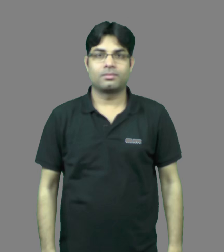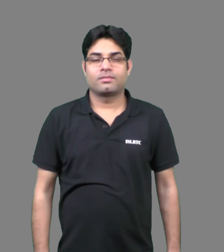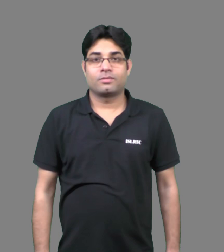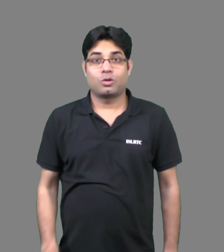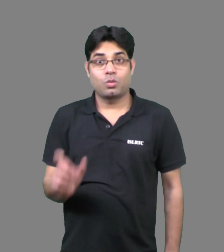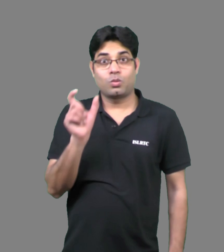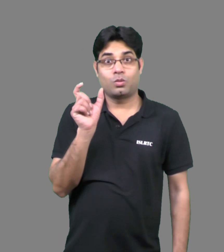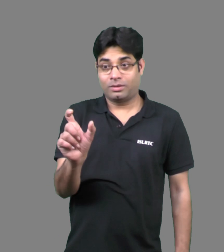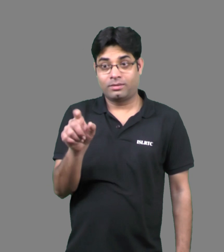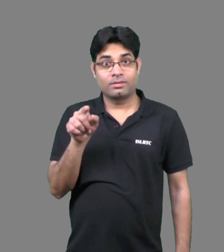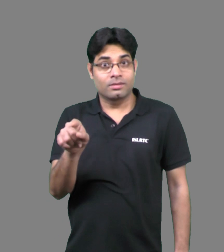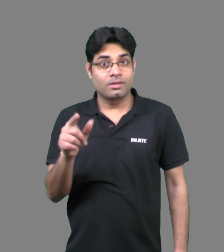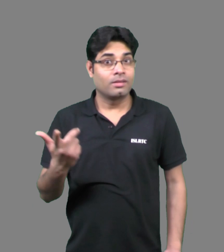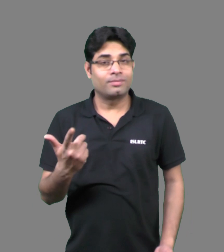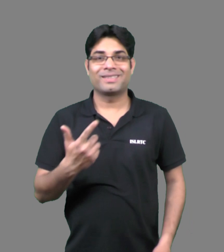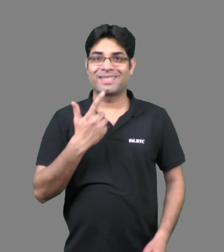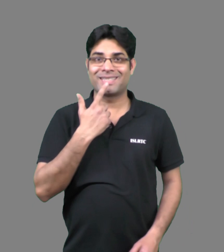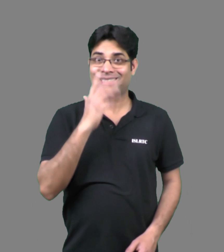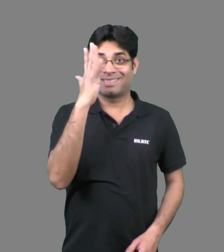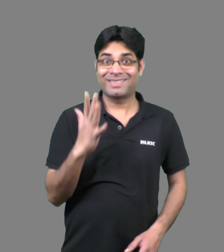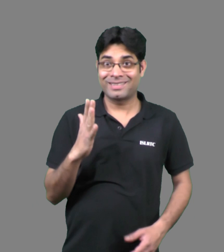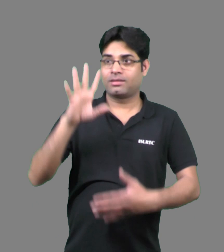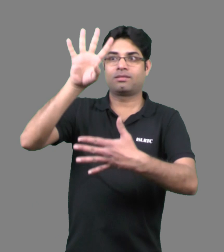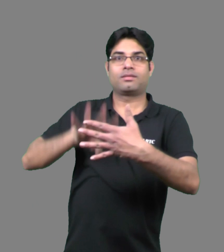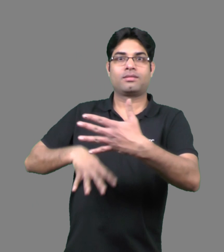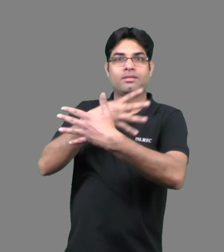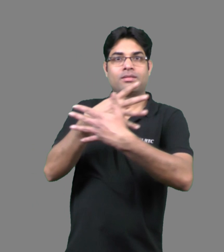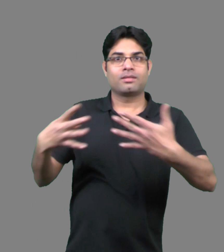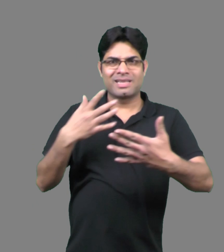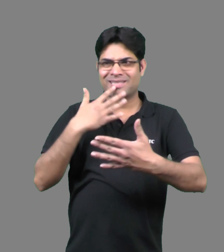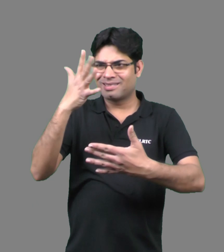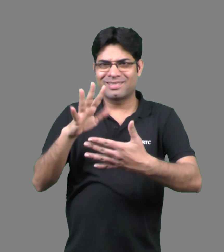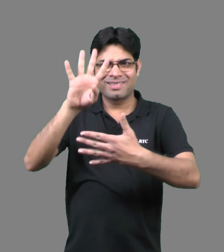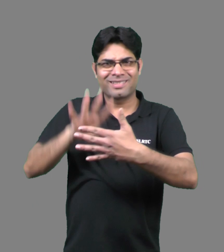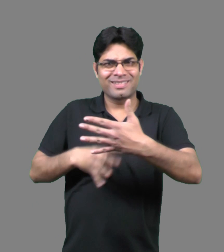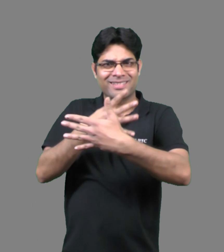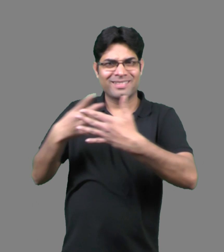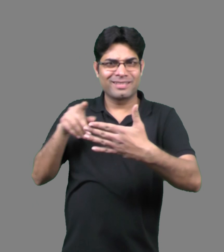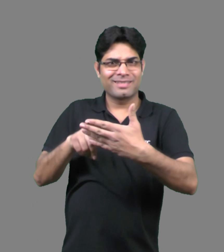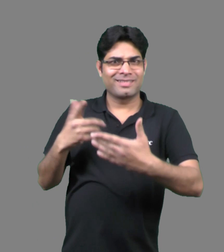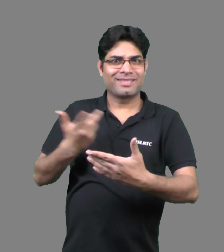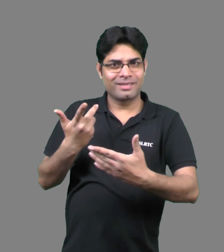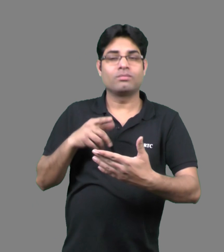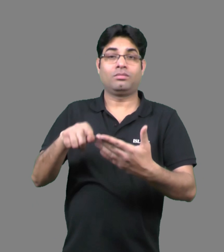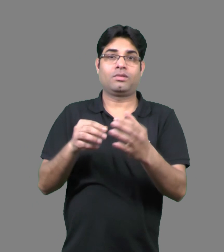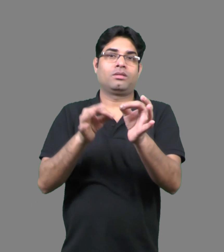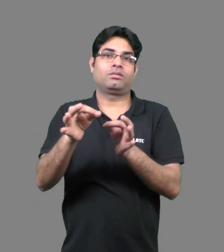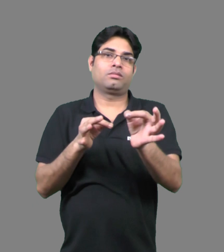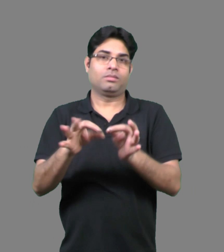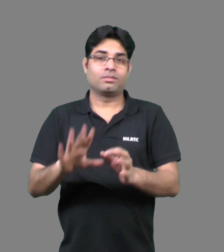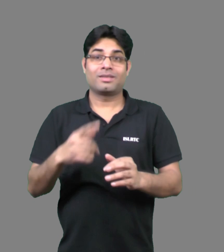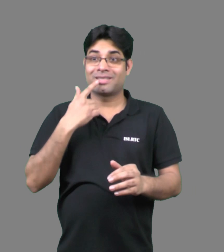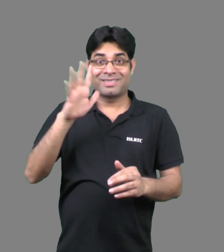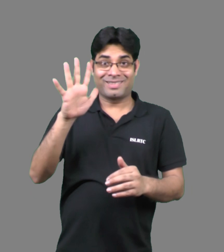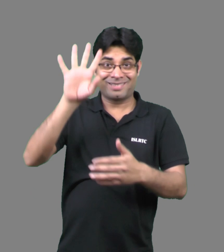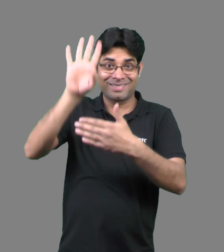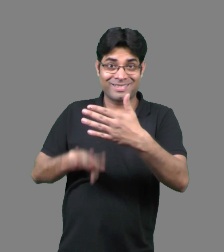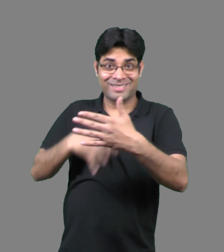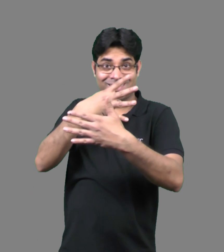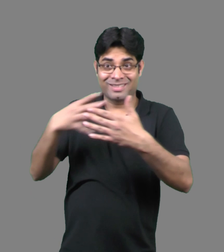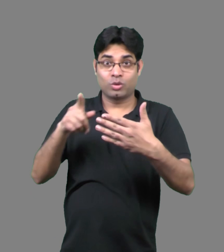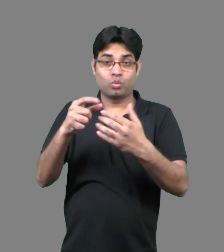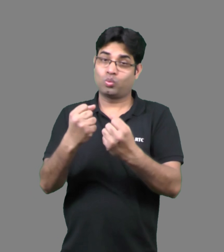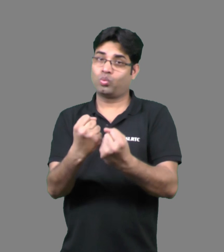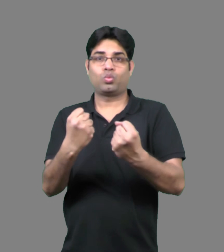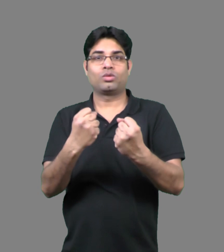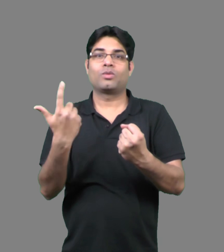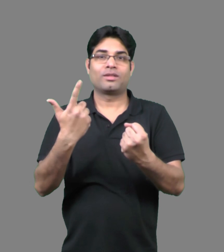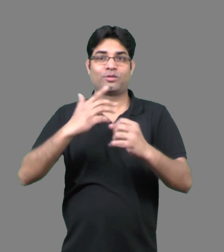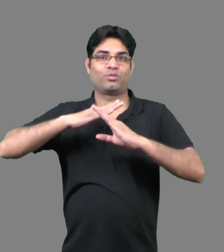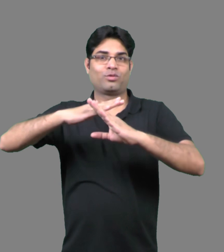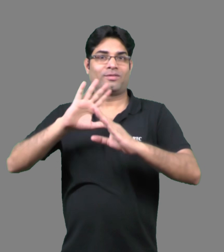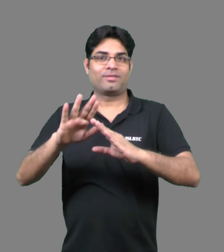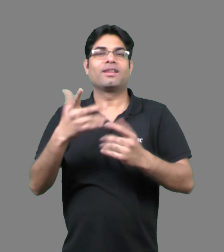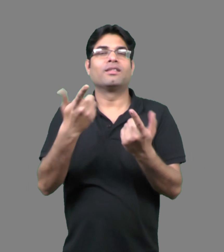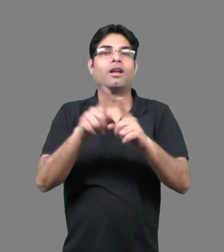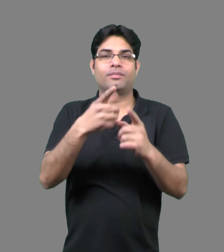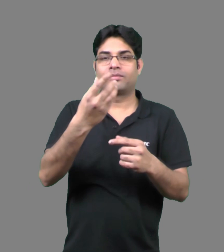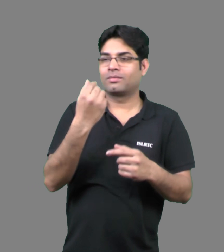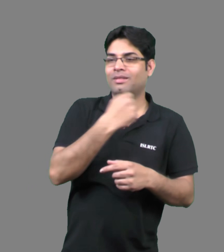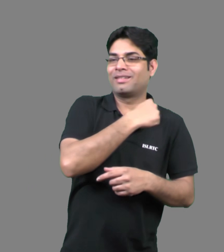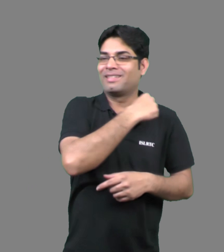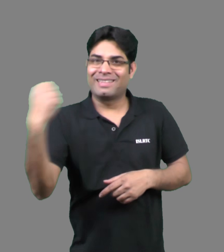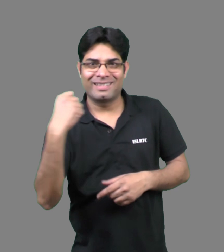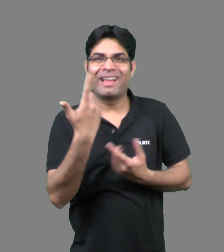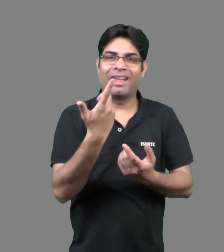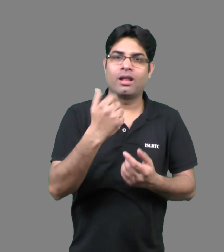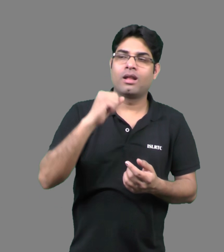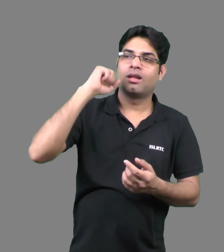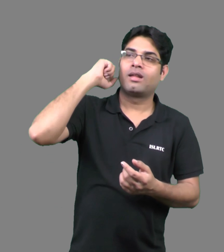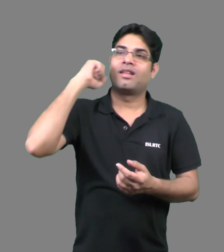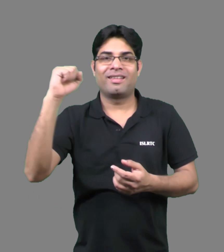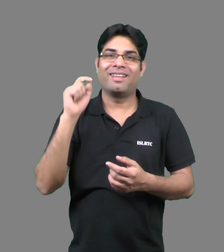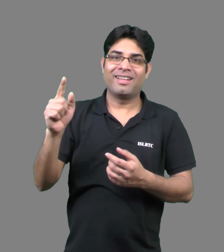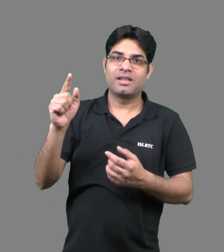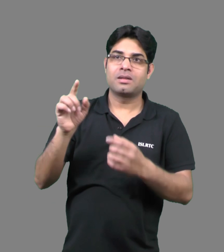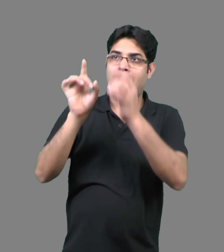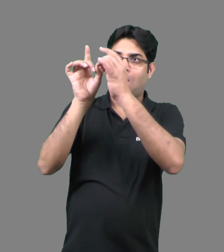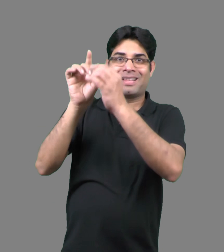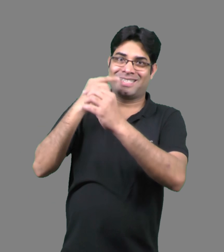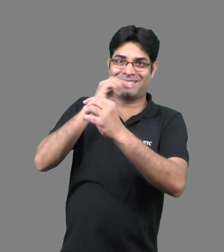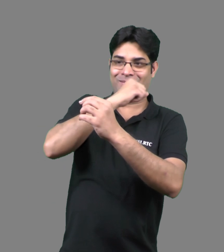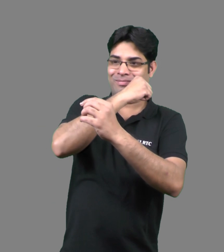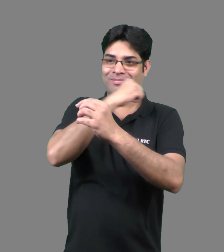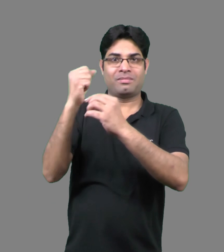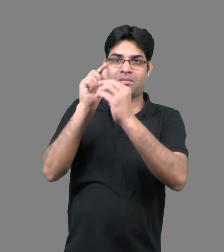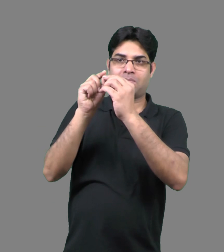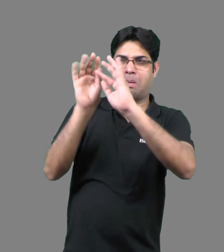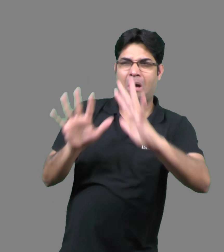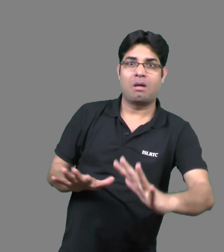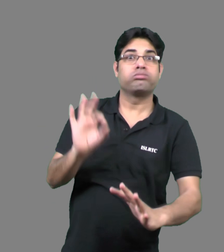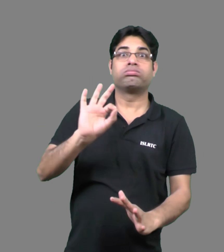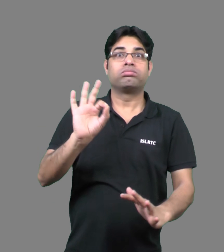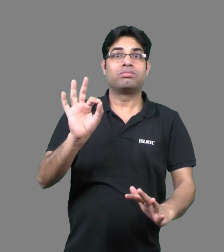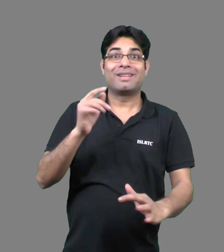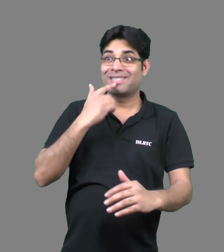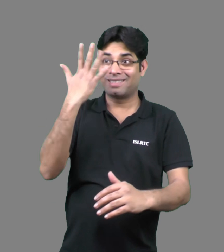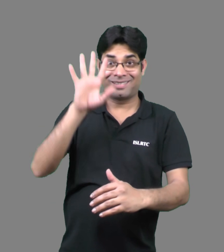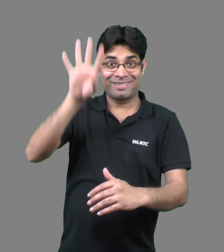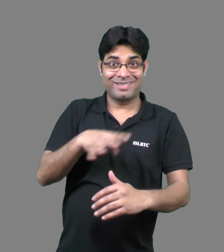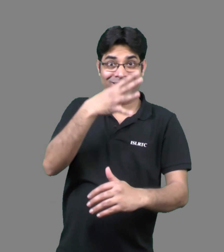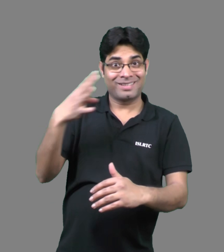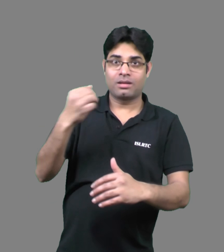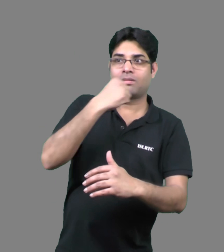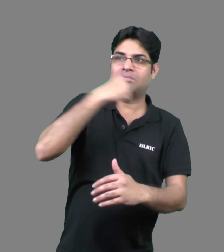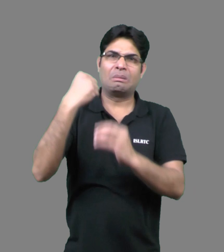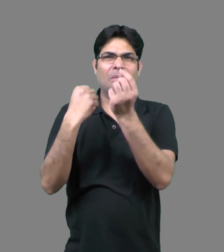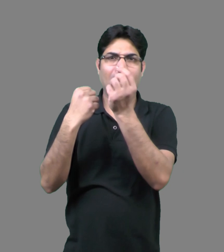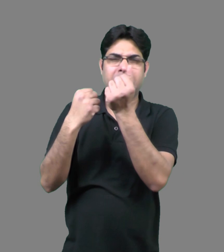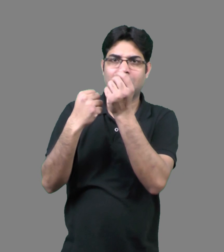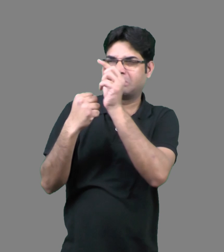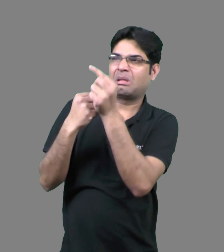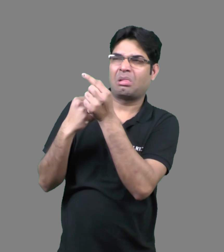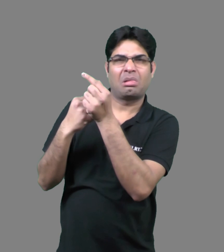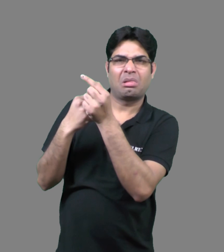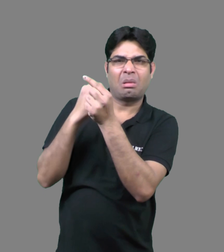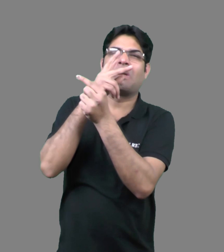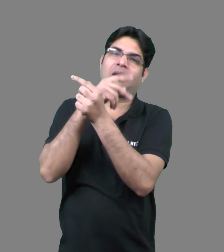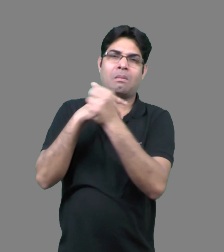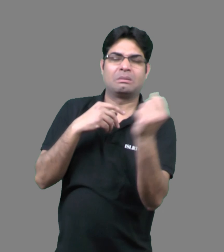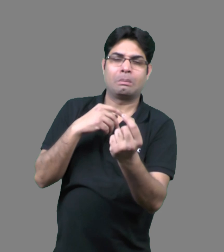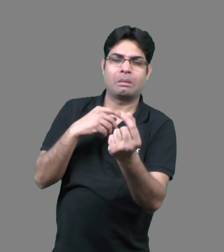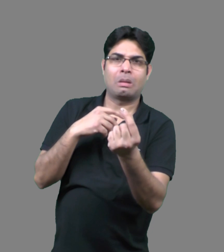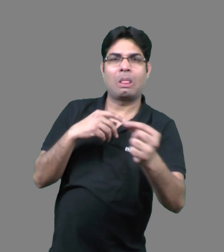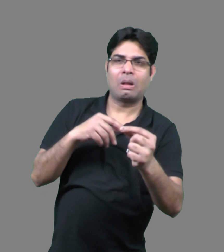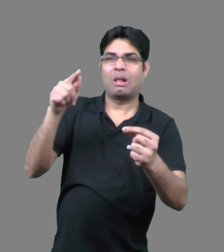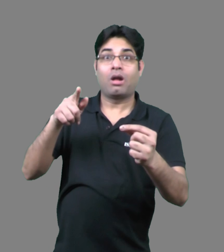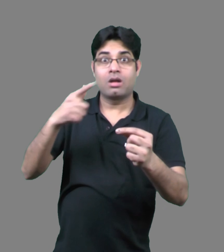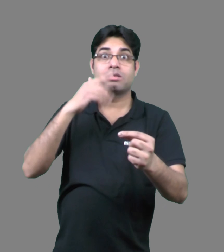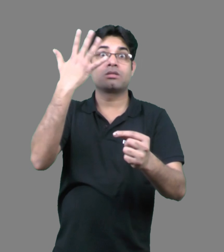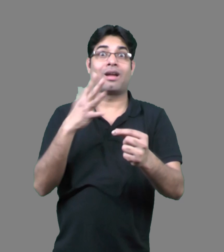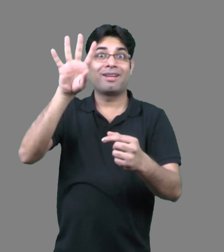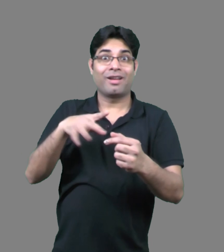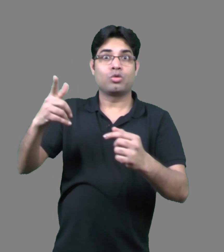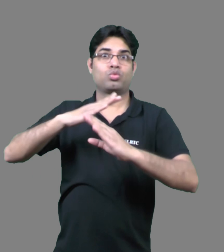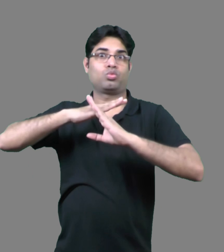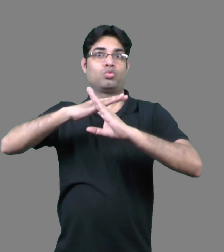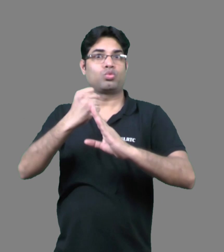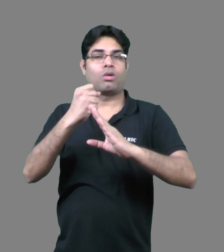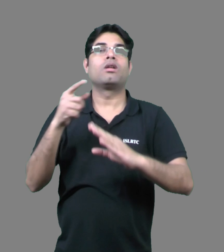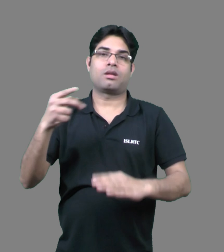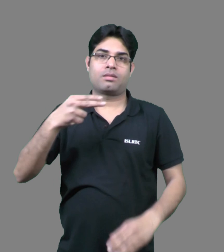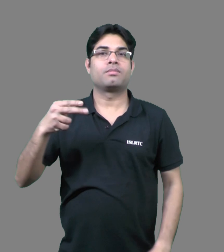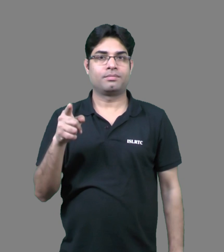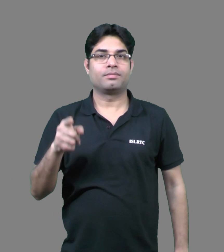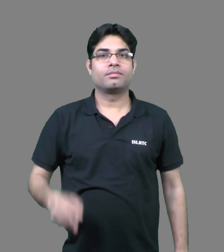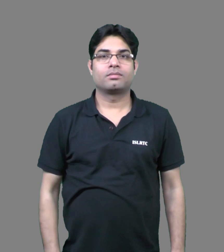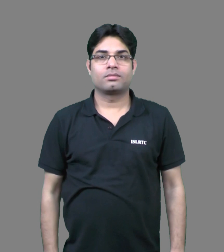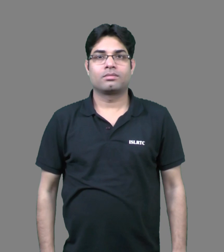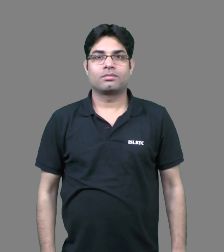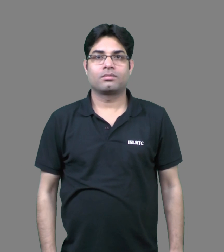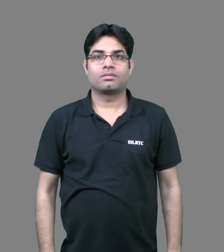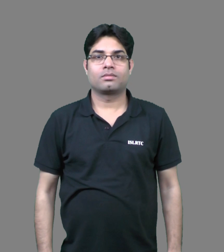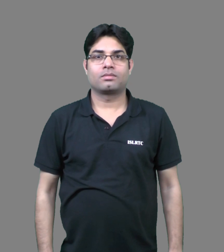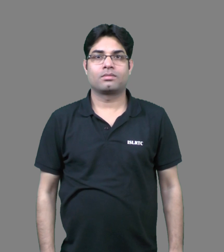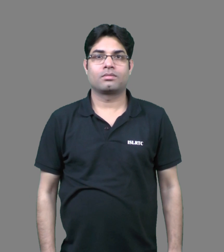Wired Glass